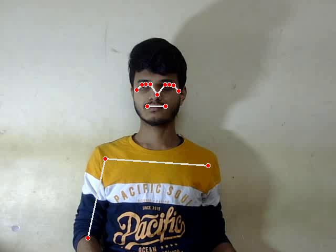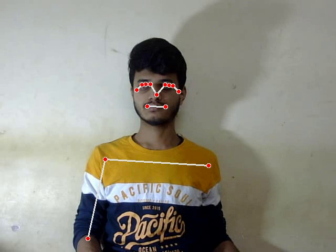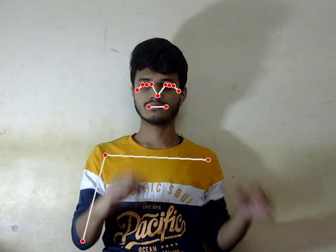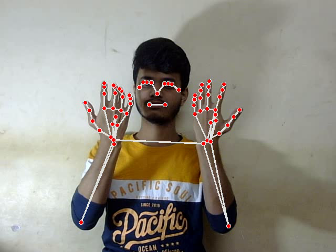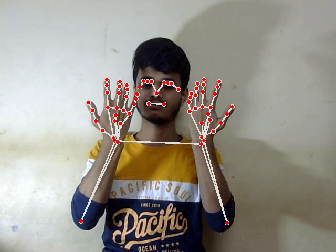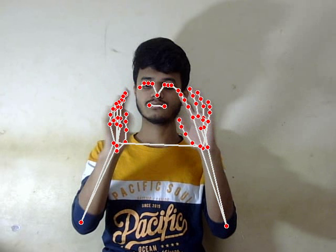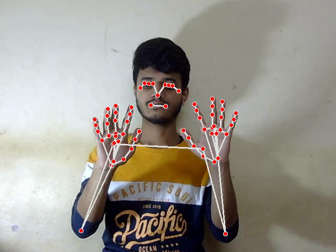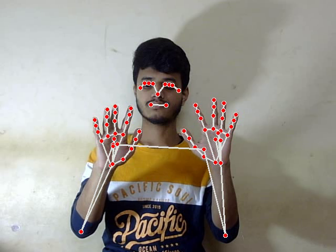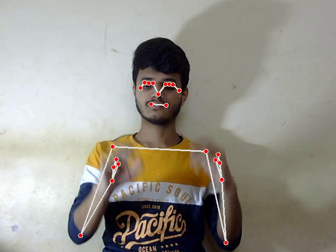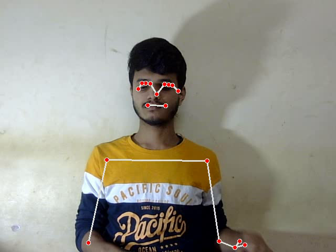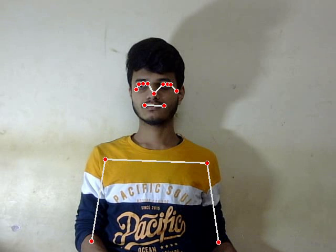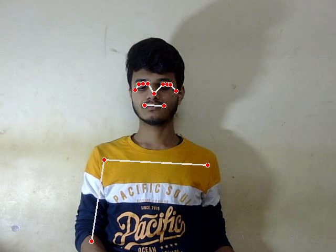finish